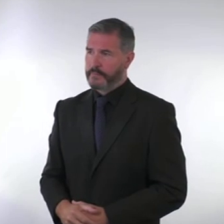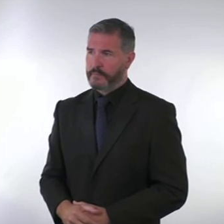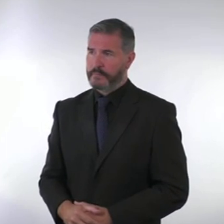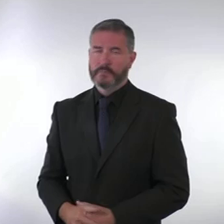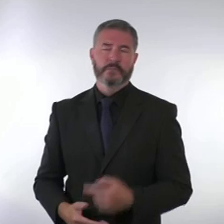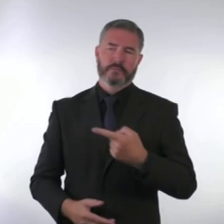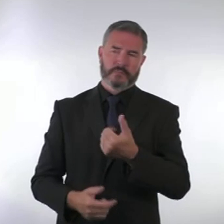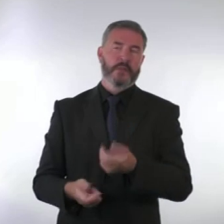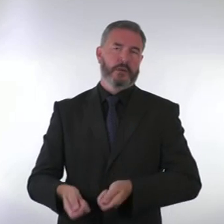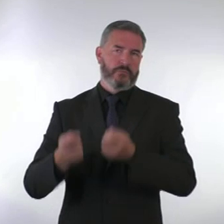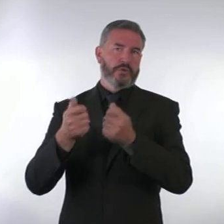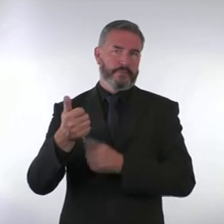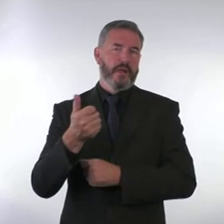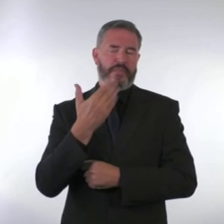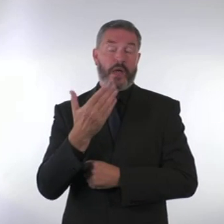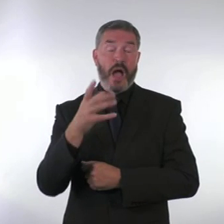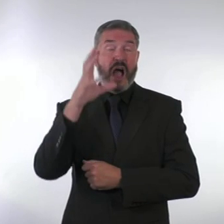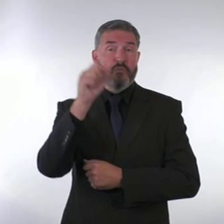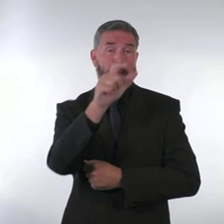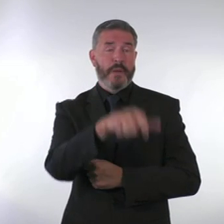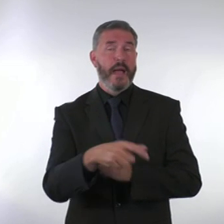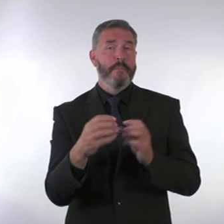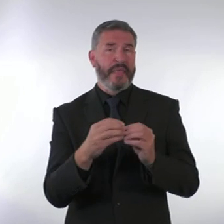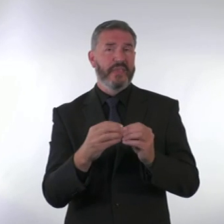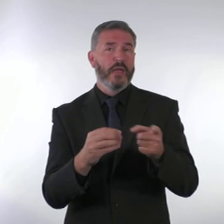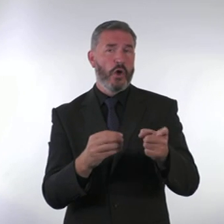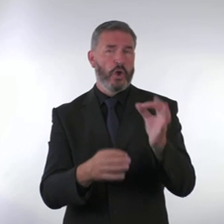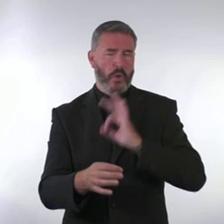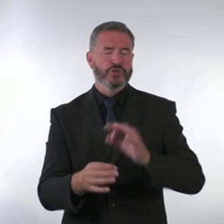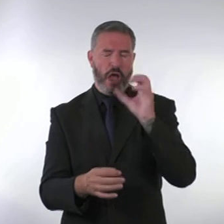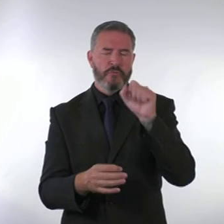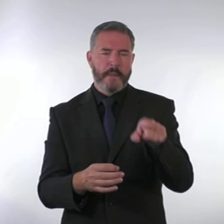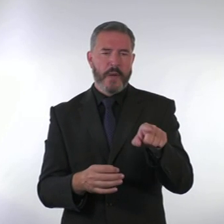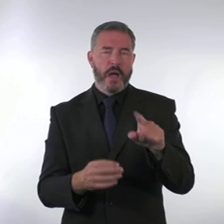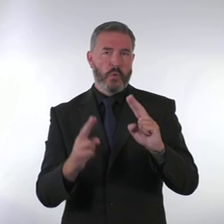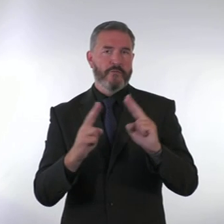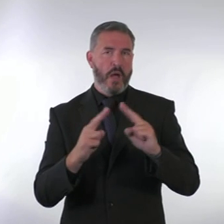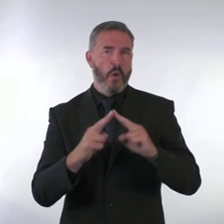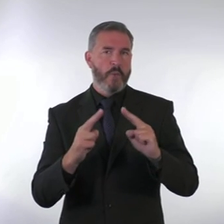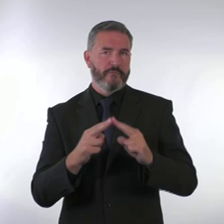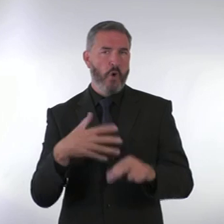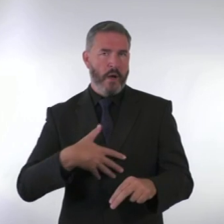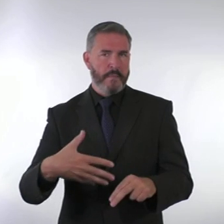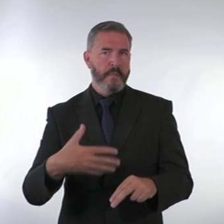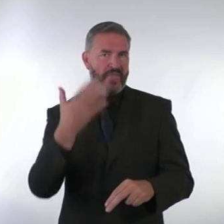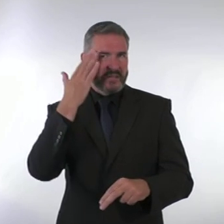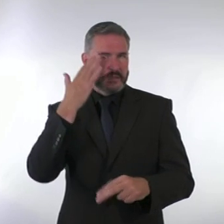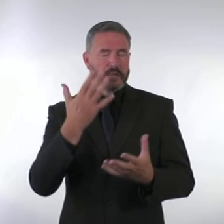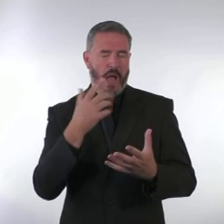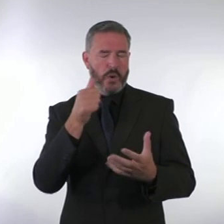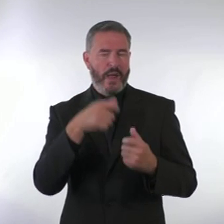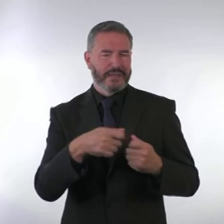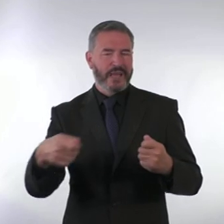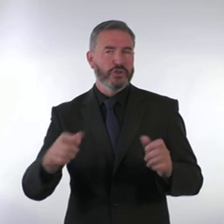I thank the honourable Gentleman for his question. I well remember Bethany and her question, and I know how difficult this problem is for many people.